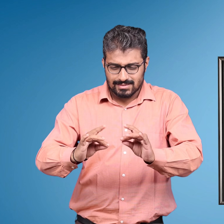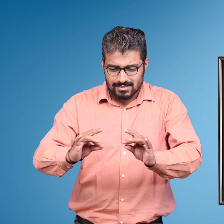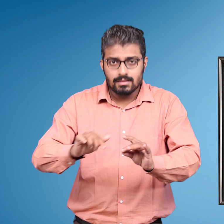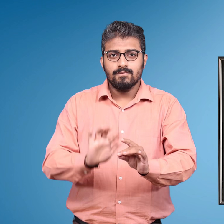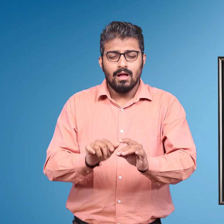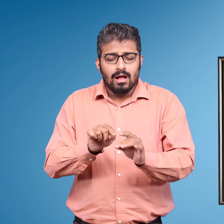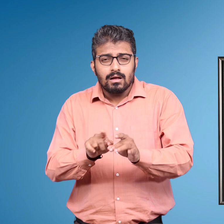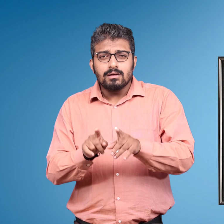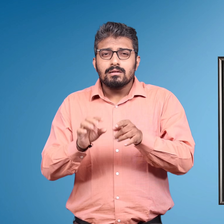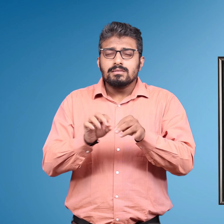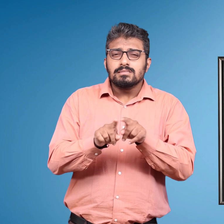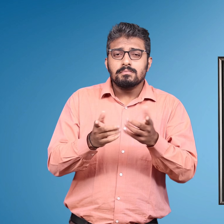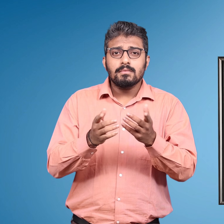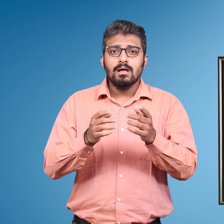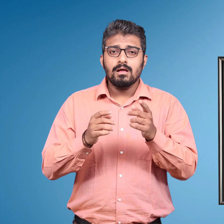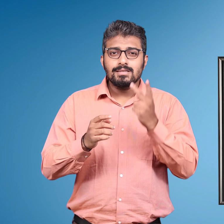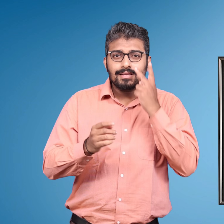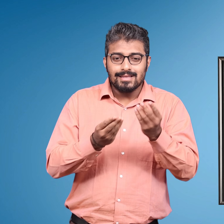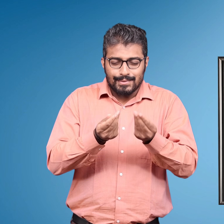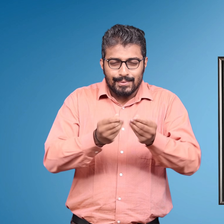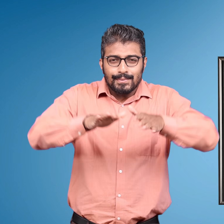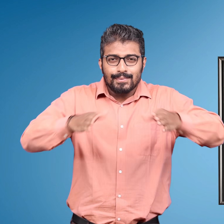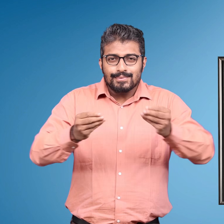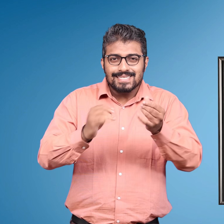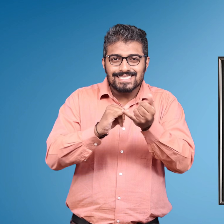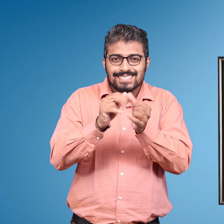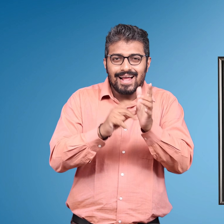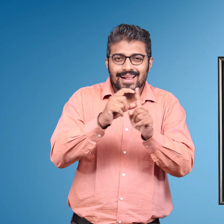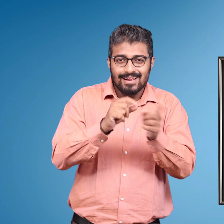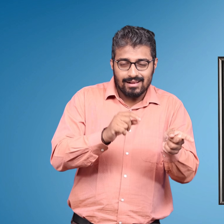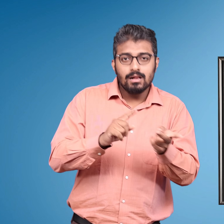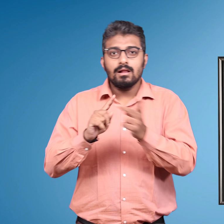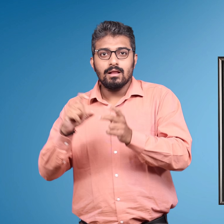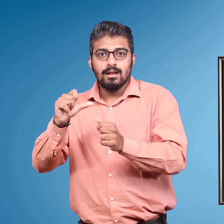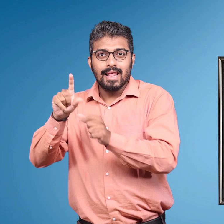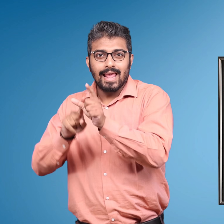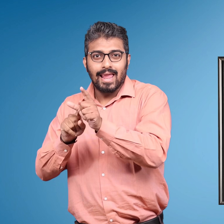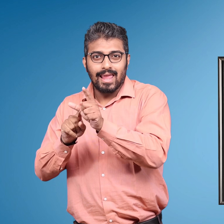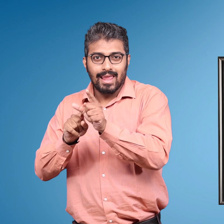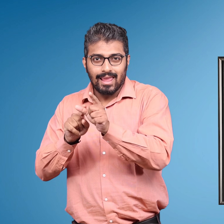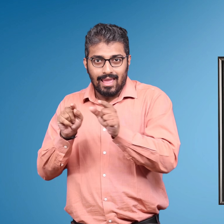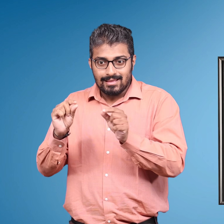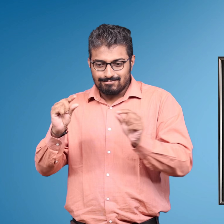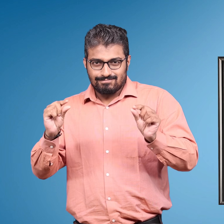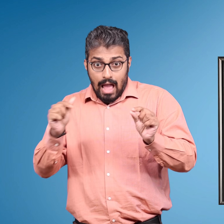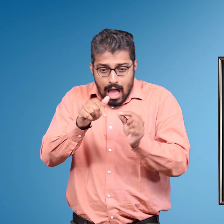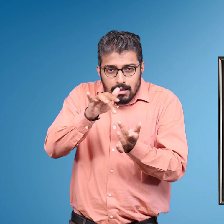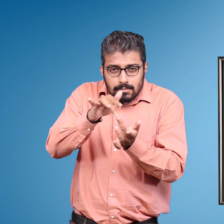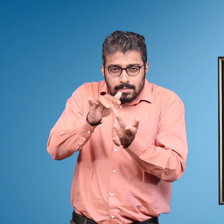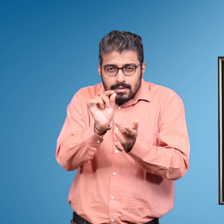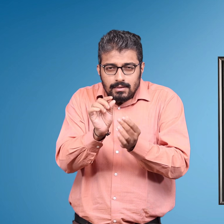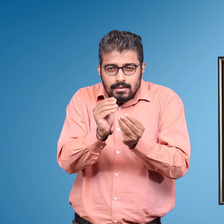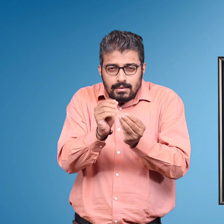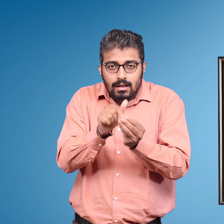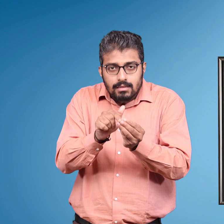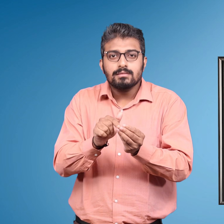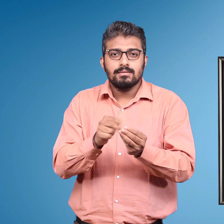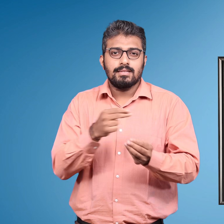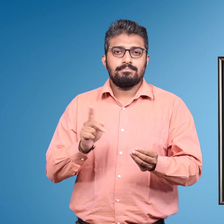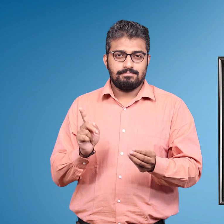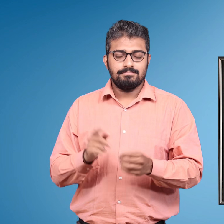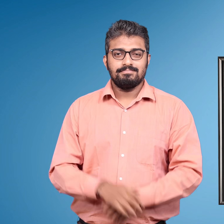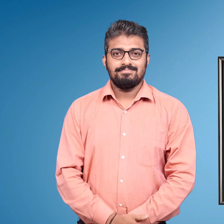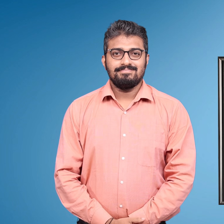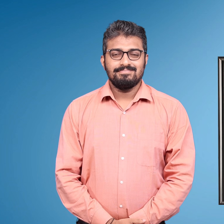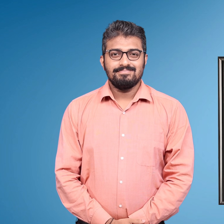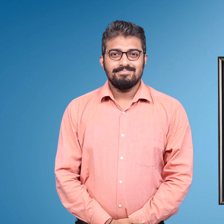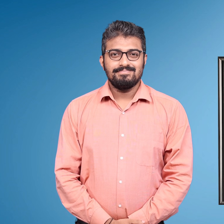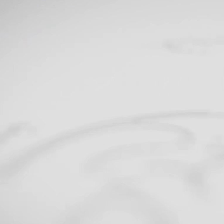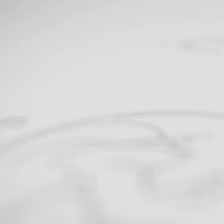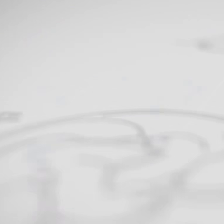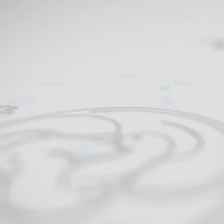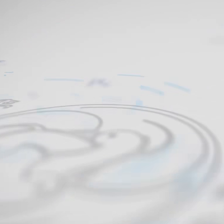The size of the silt particles is between those of sand and clay.